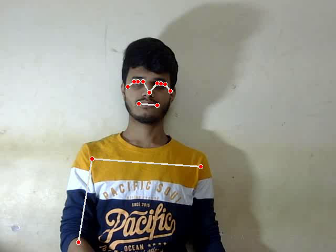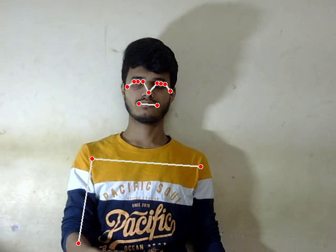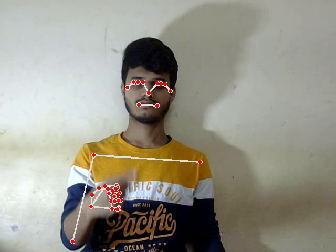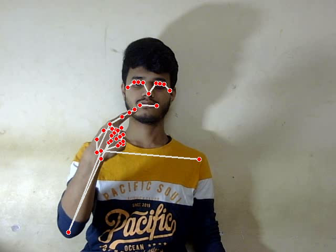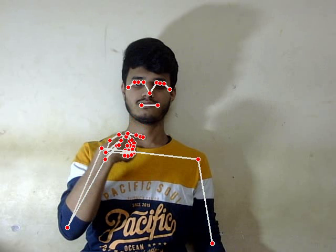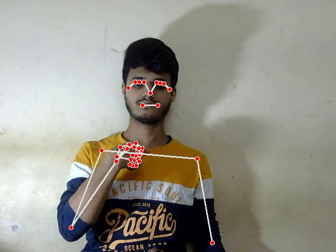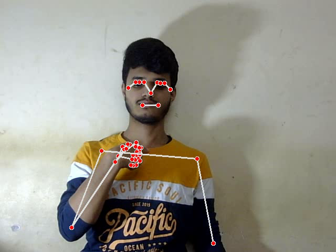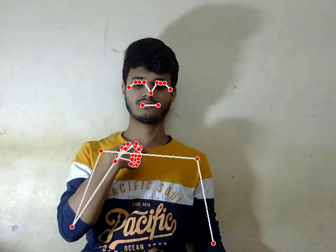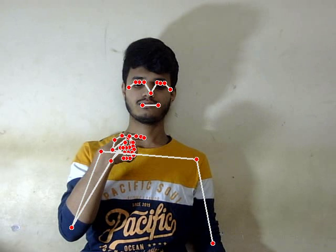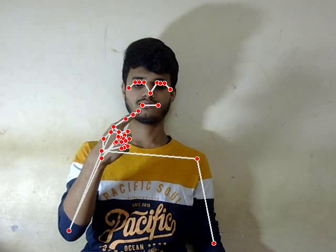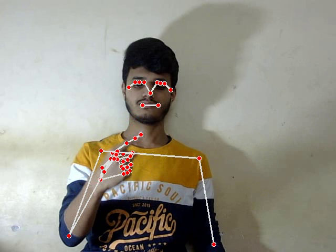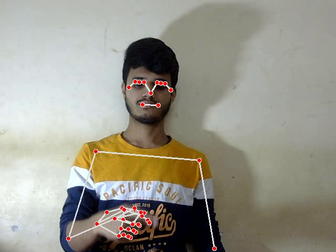I